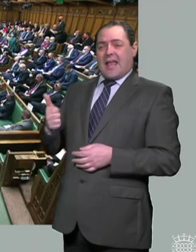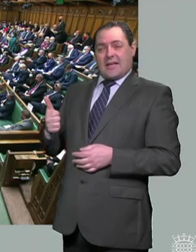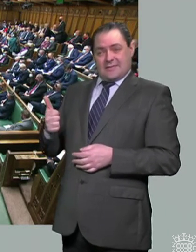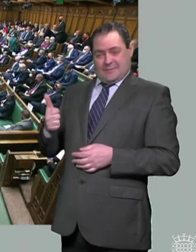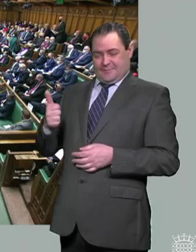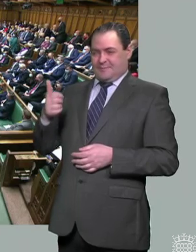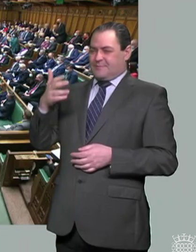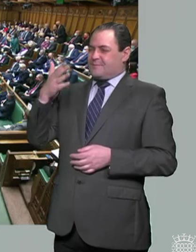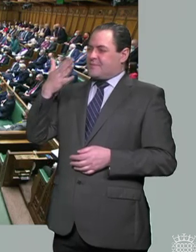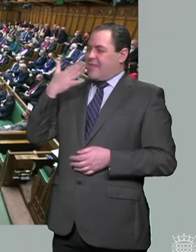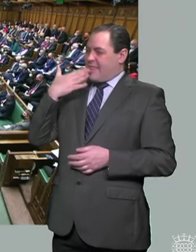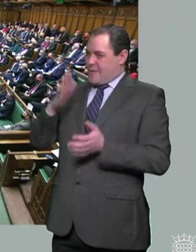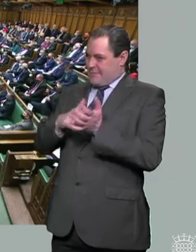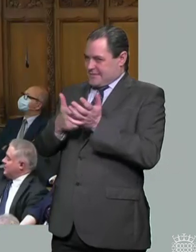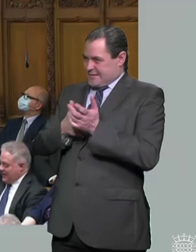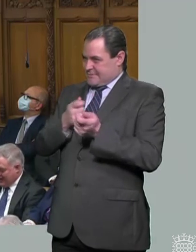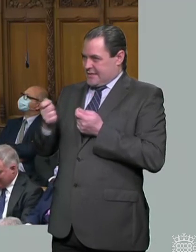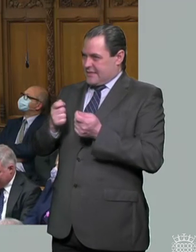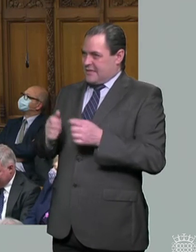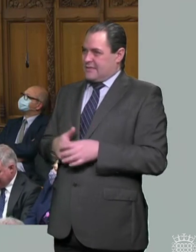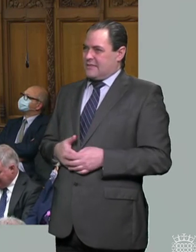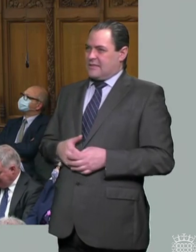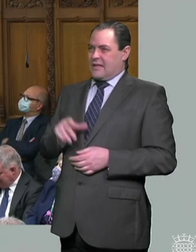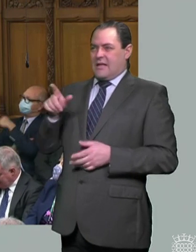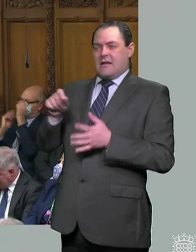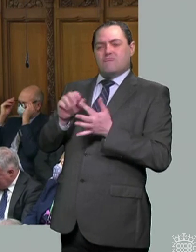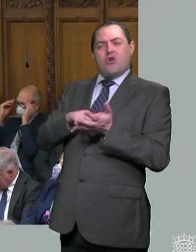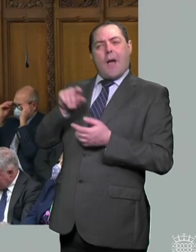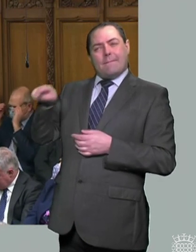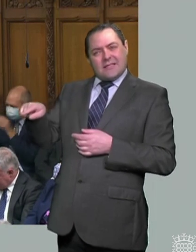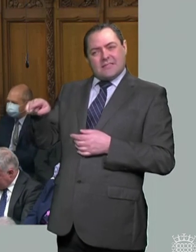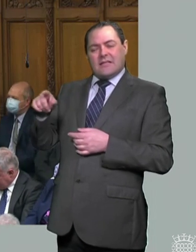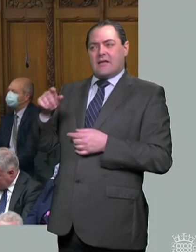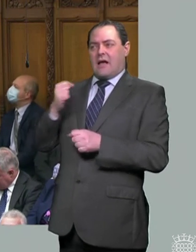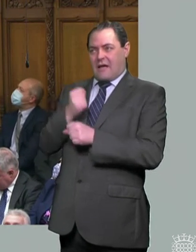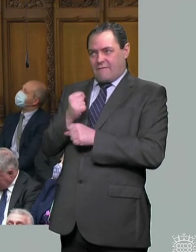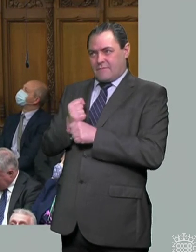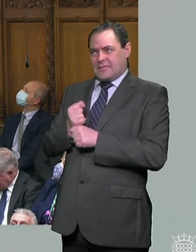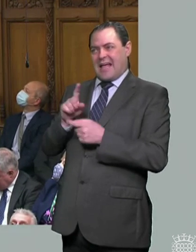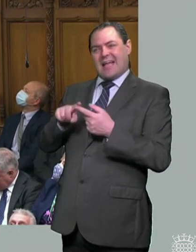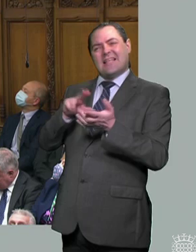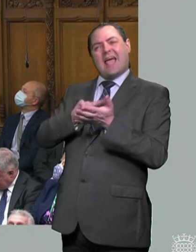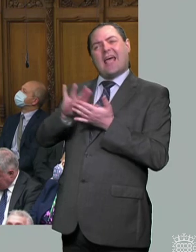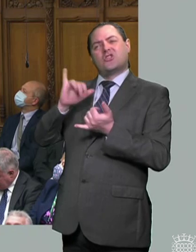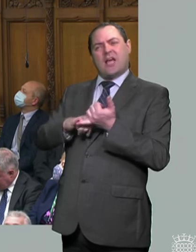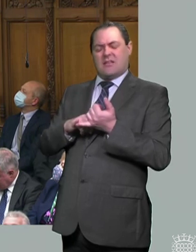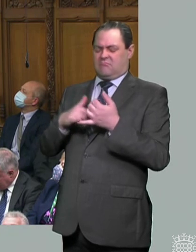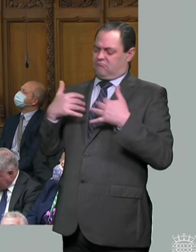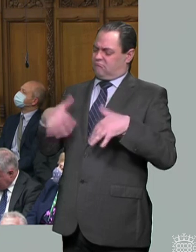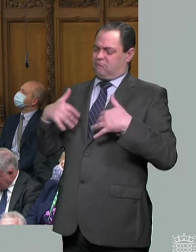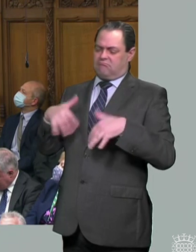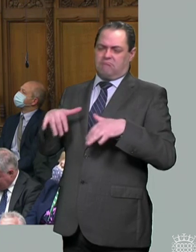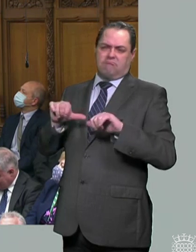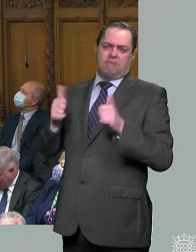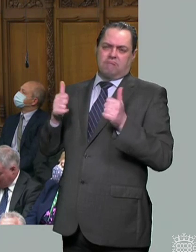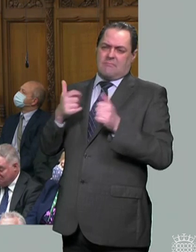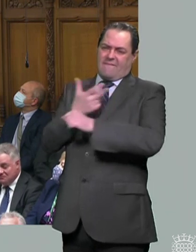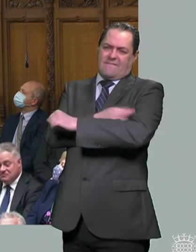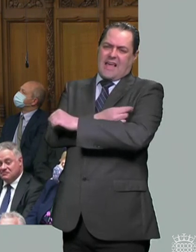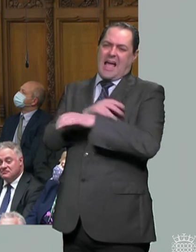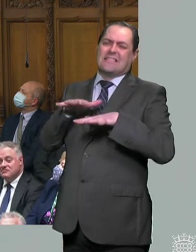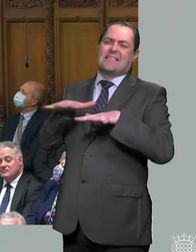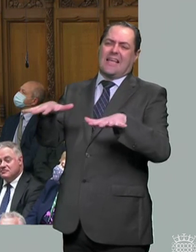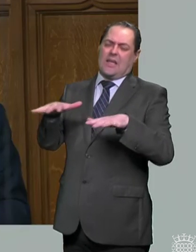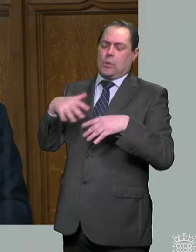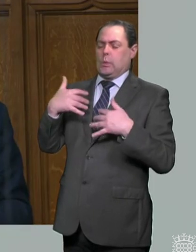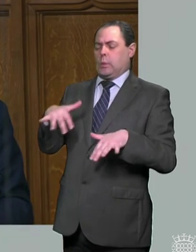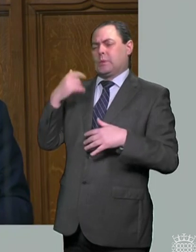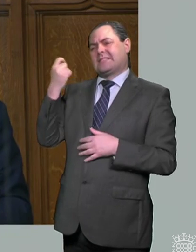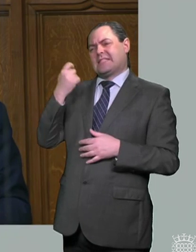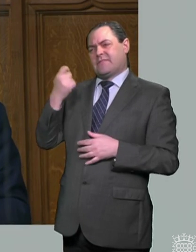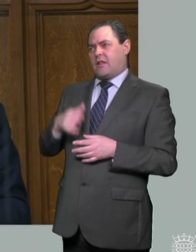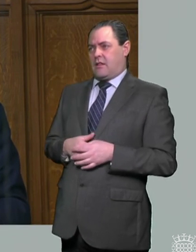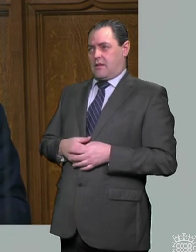My right honourable Friend the Prime Minister, the Government and our NHS have done an amazing job with the vaccine roll-out, making it a resounding success.